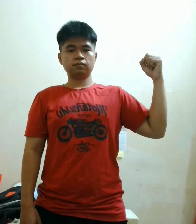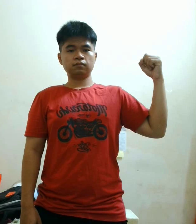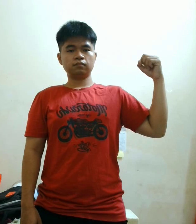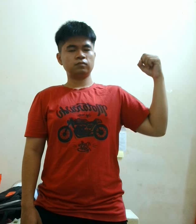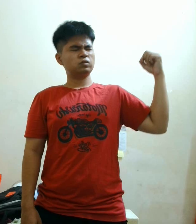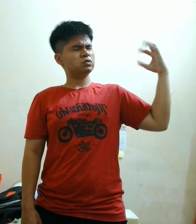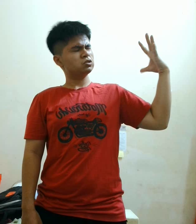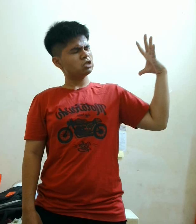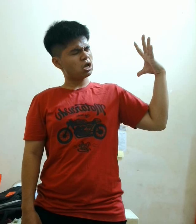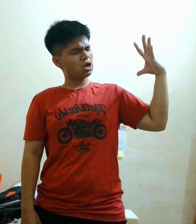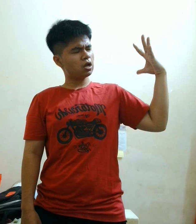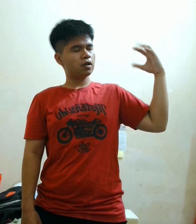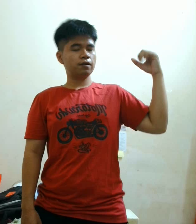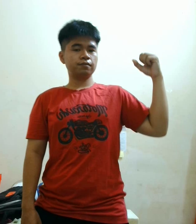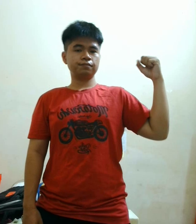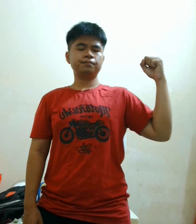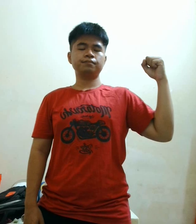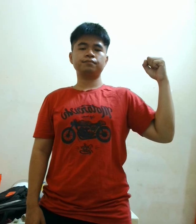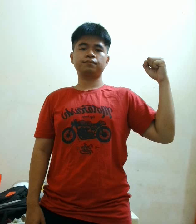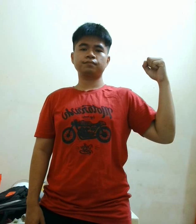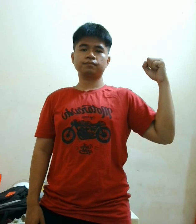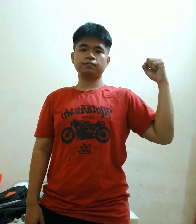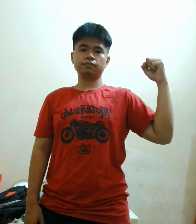troi nang